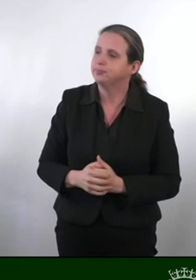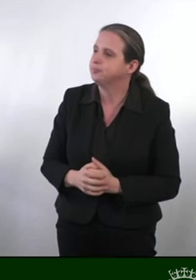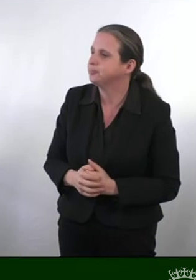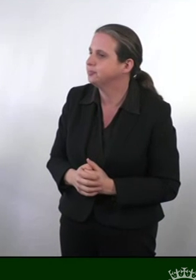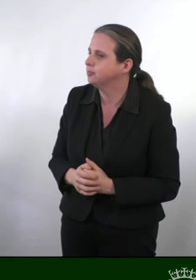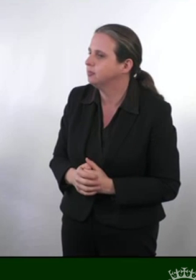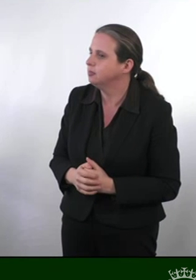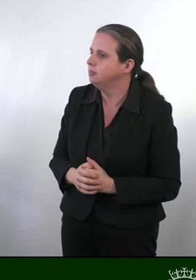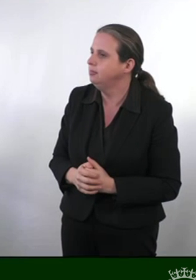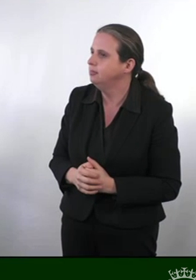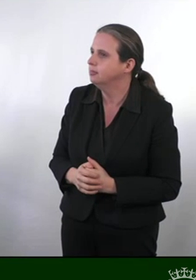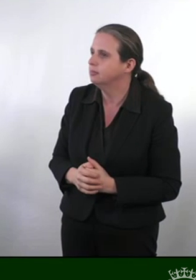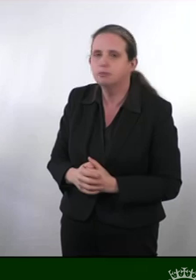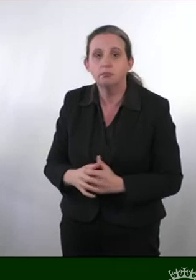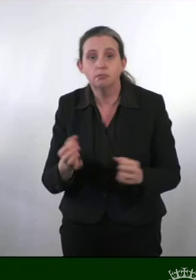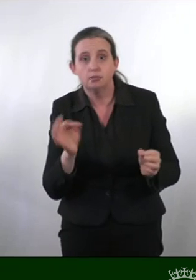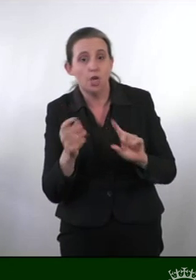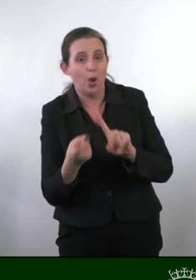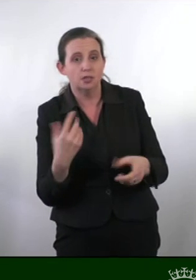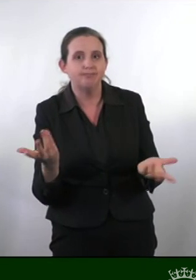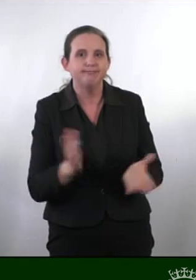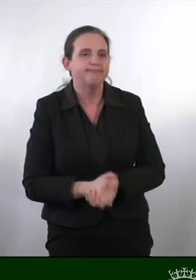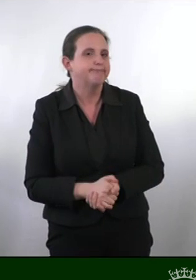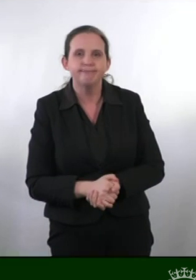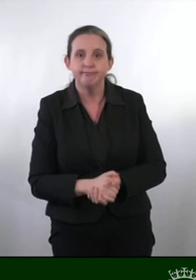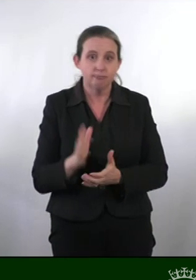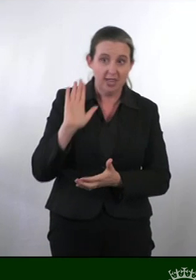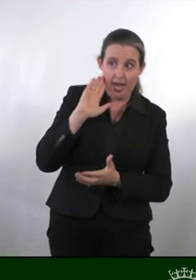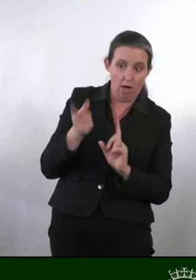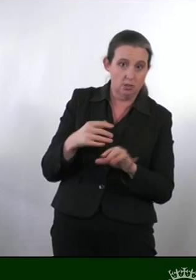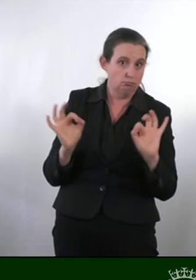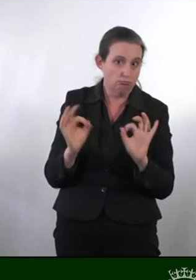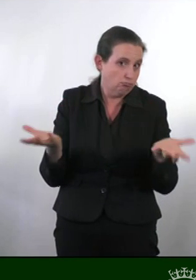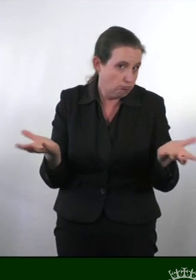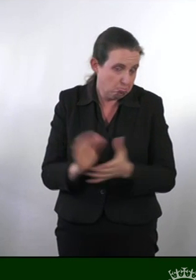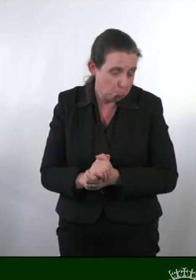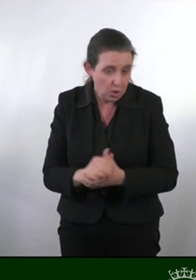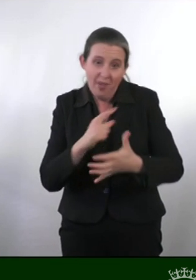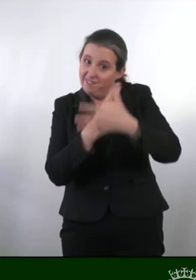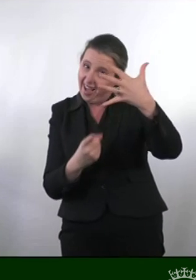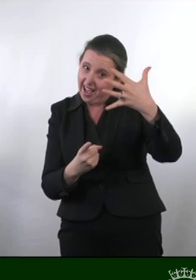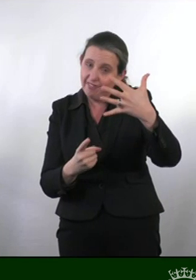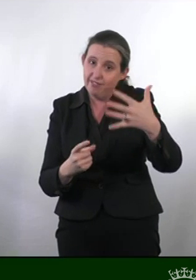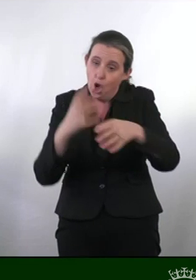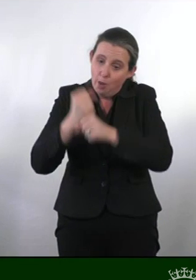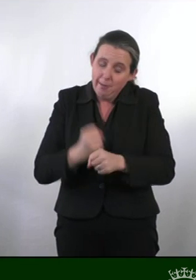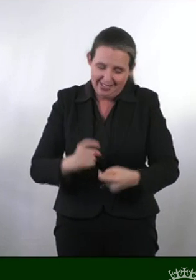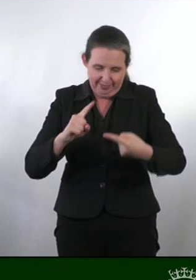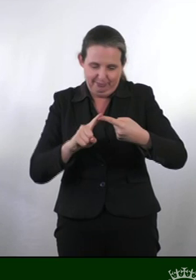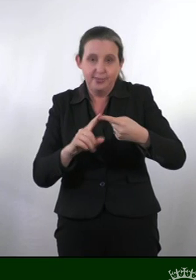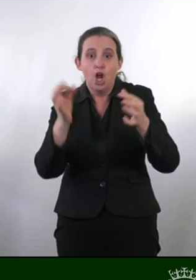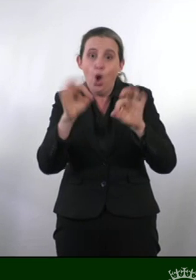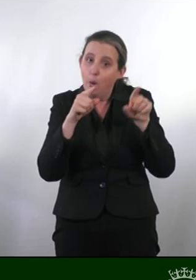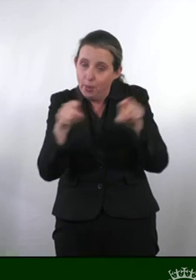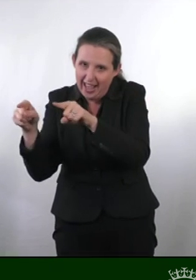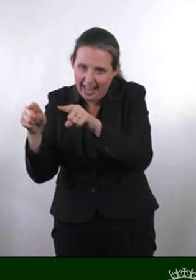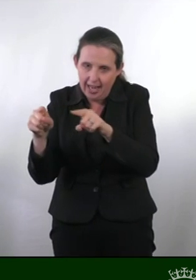I did not really hear an answer there, so why don’t we go through these commitments in turn, starting with bullying and harassment?